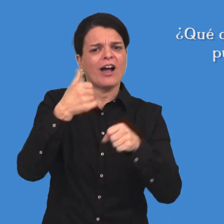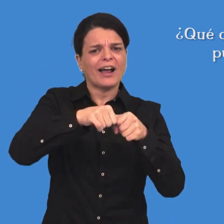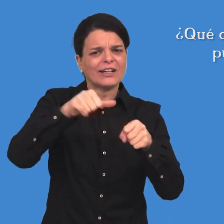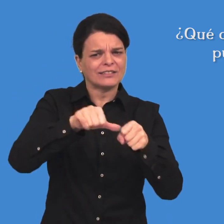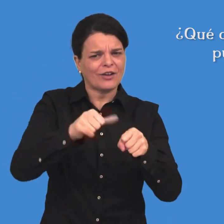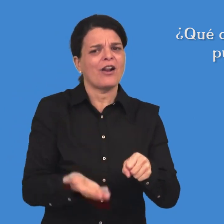colesterol